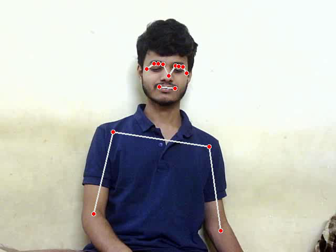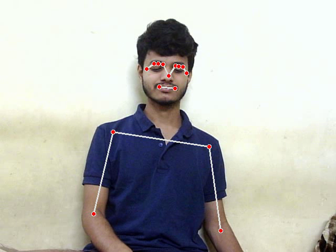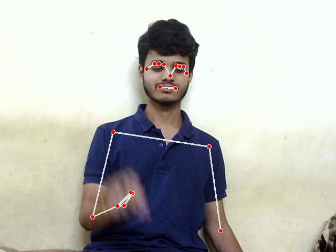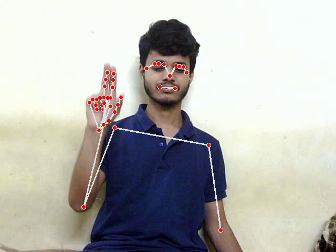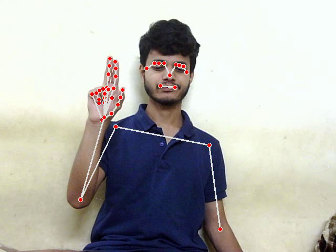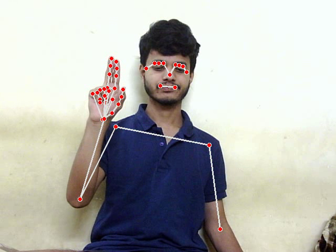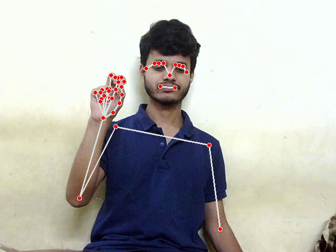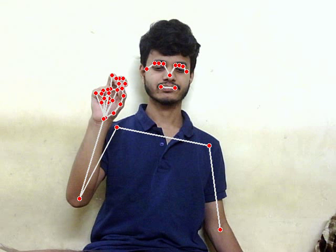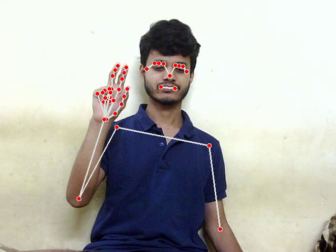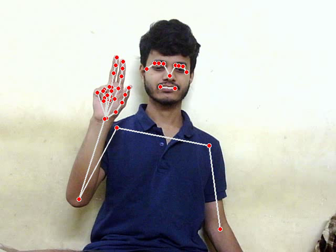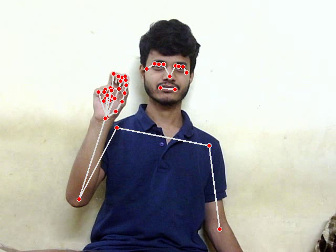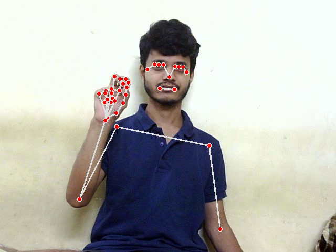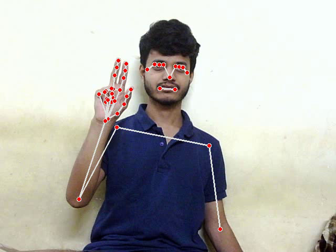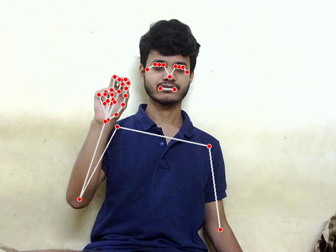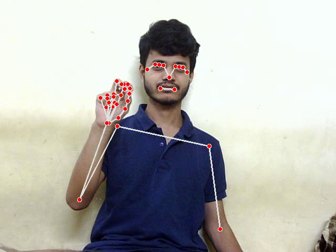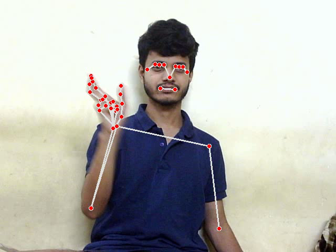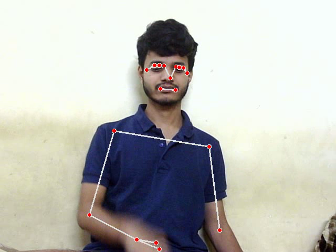no